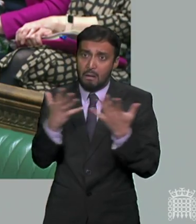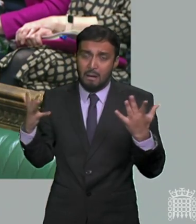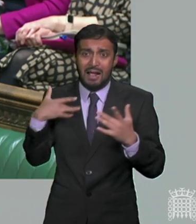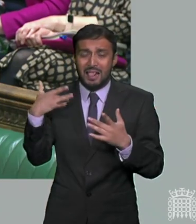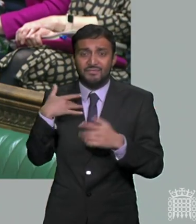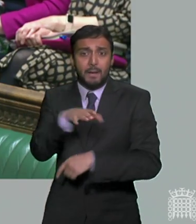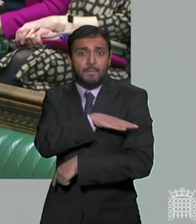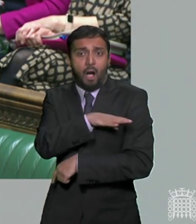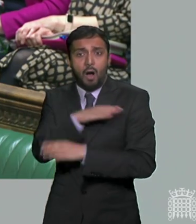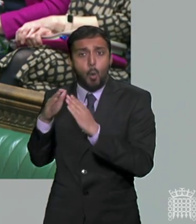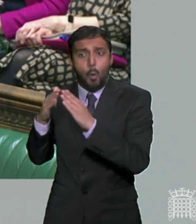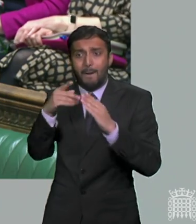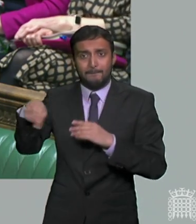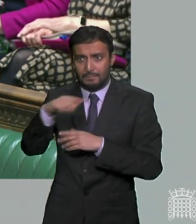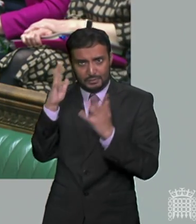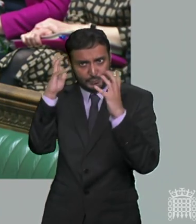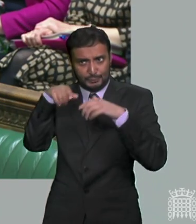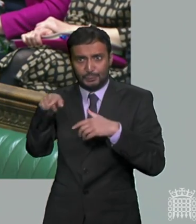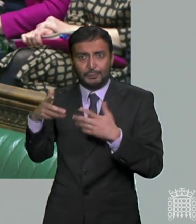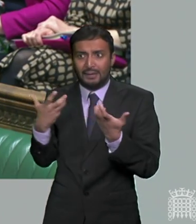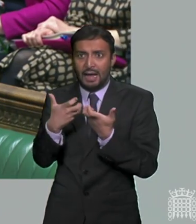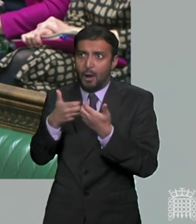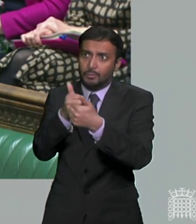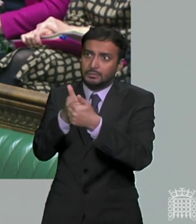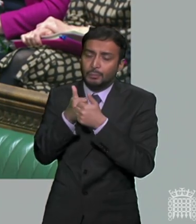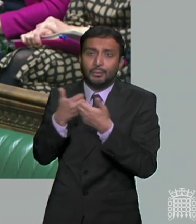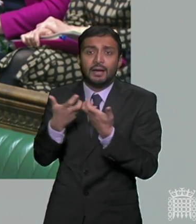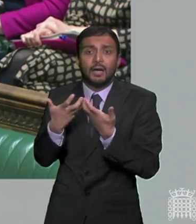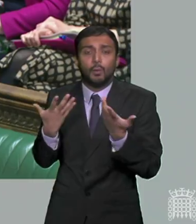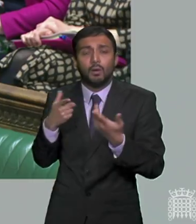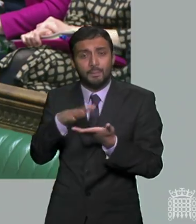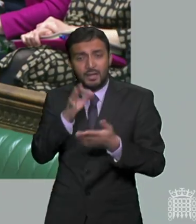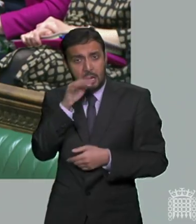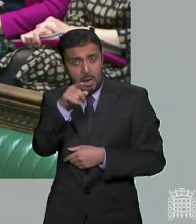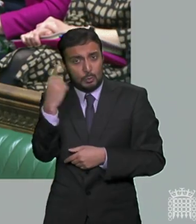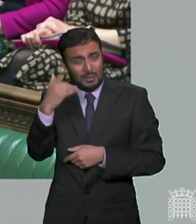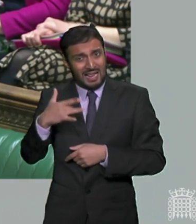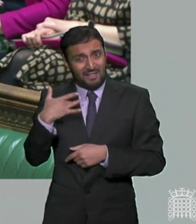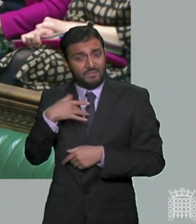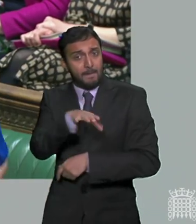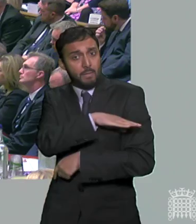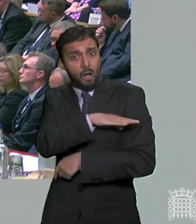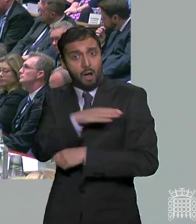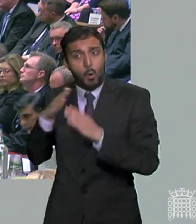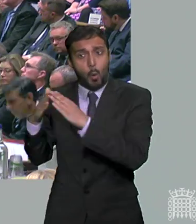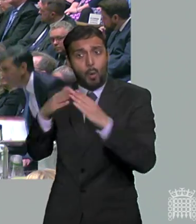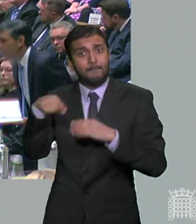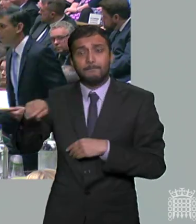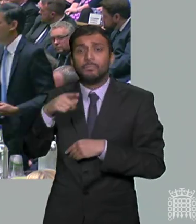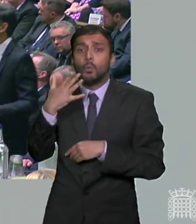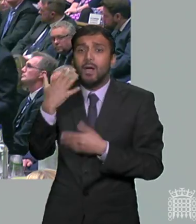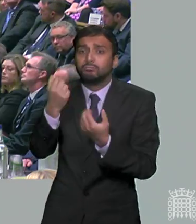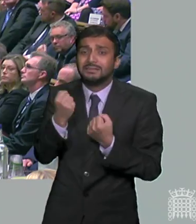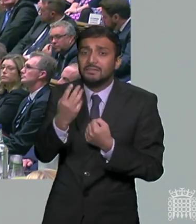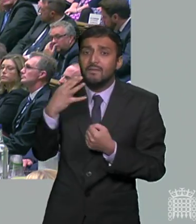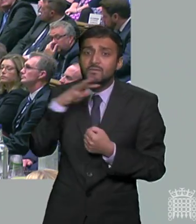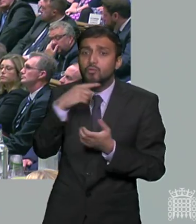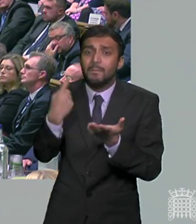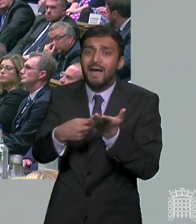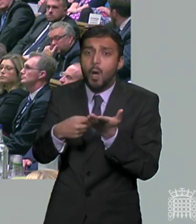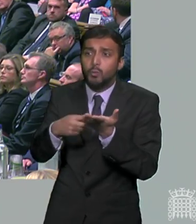Can my right honourable Friend the Prime Minister tell me when and how people living in park homes will receive the £400 to which they are entitled?